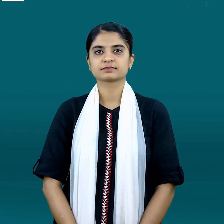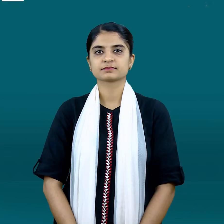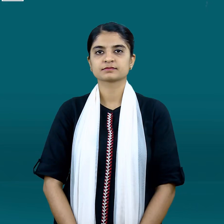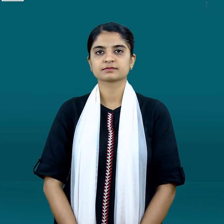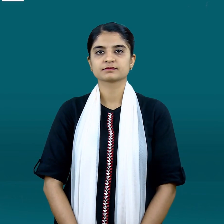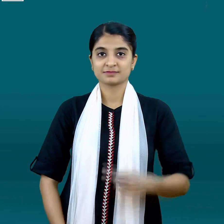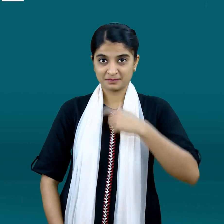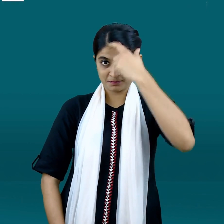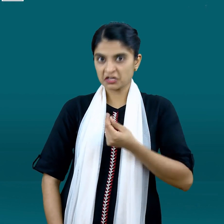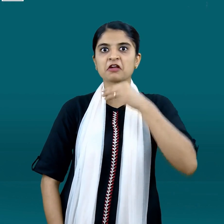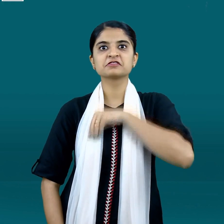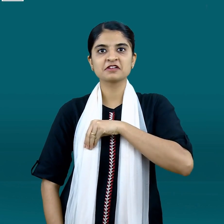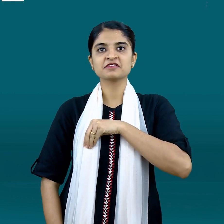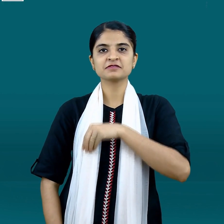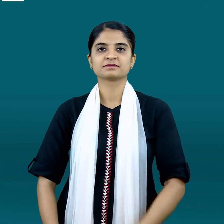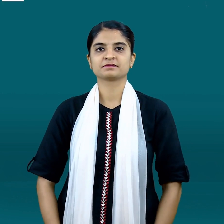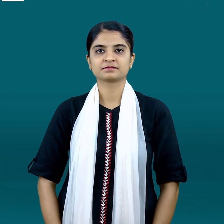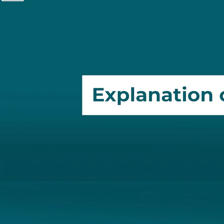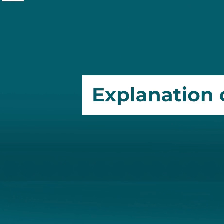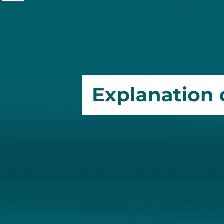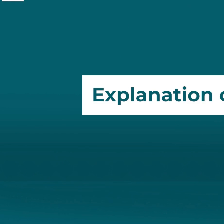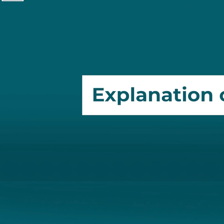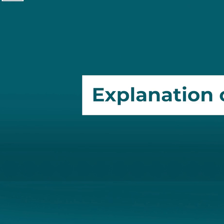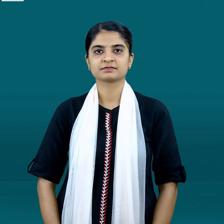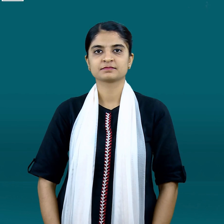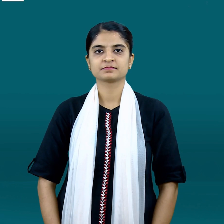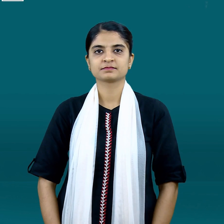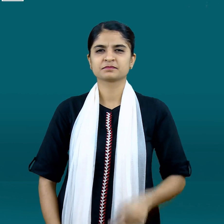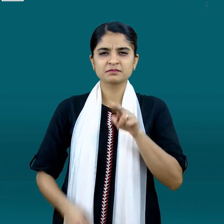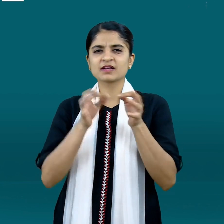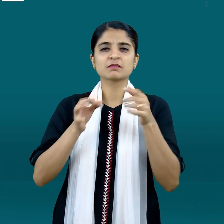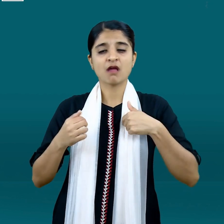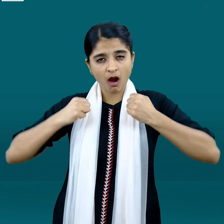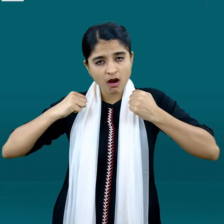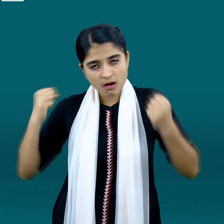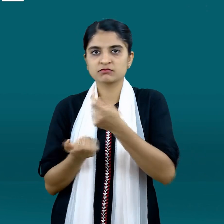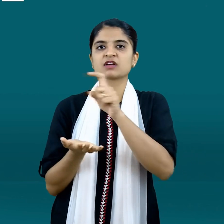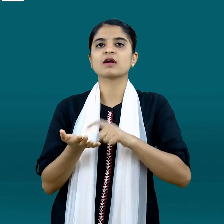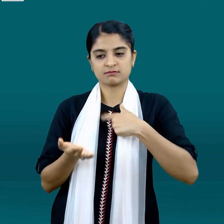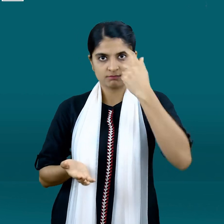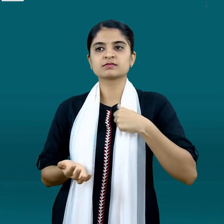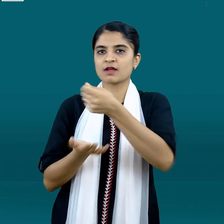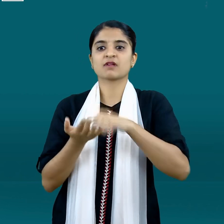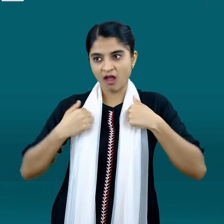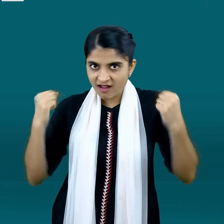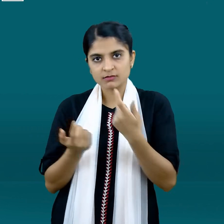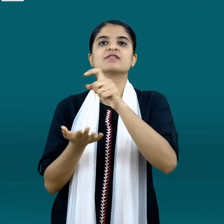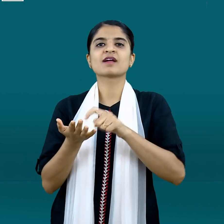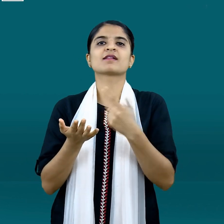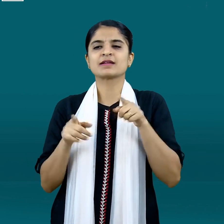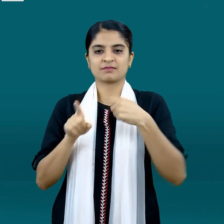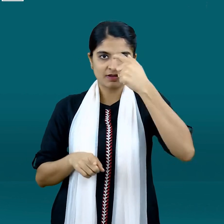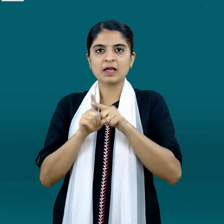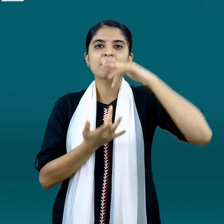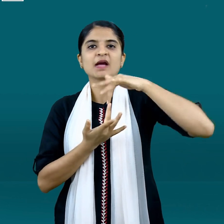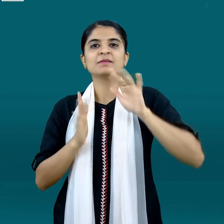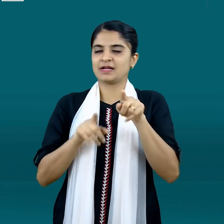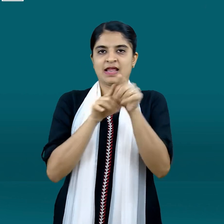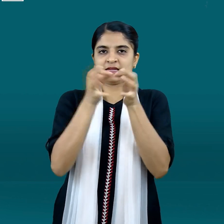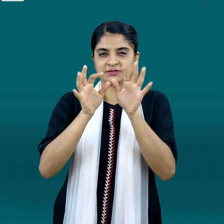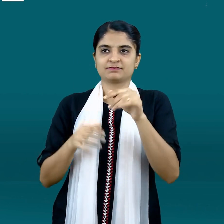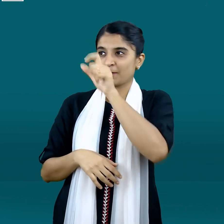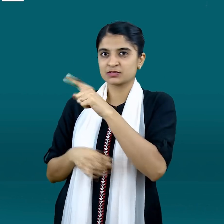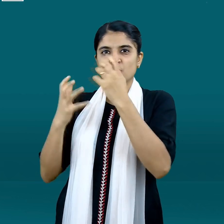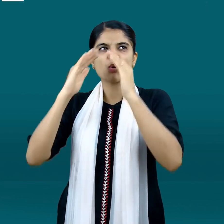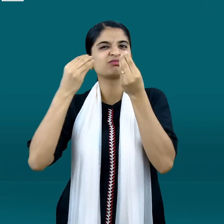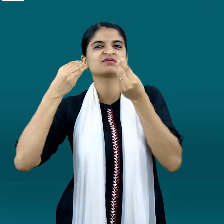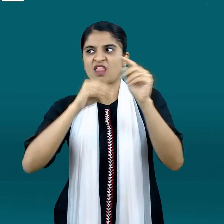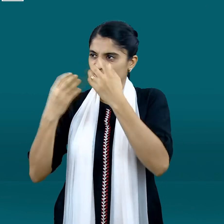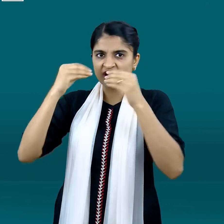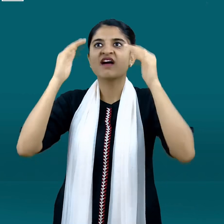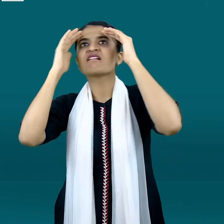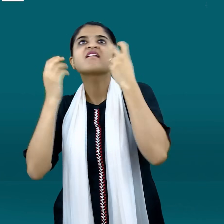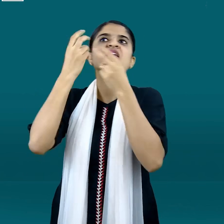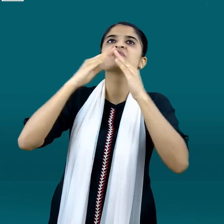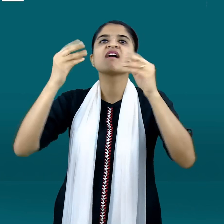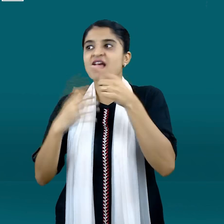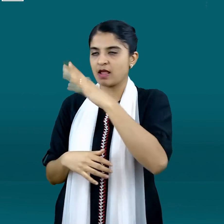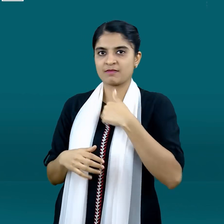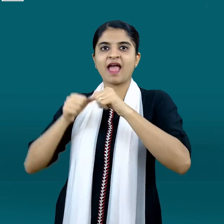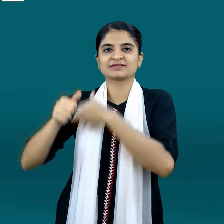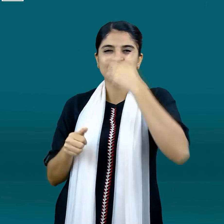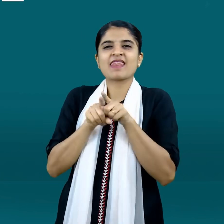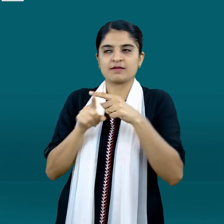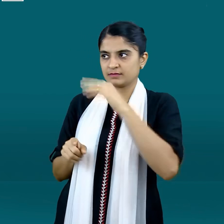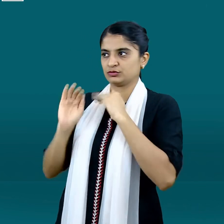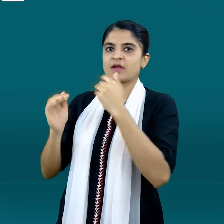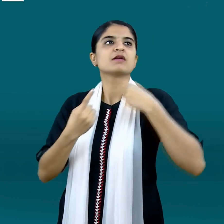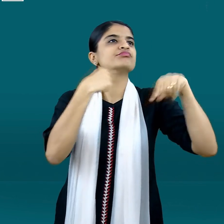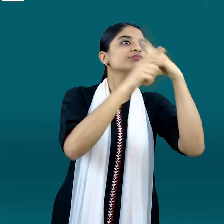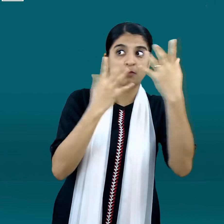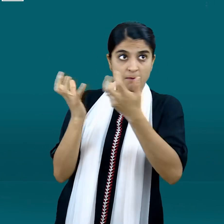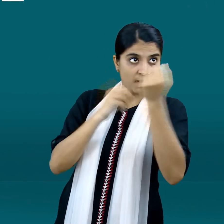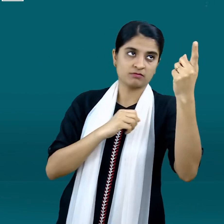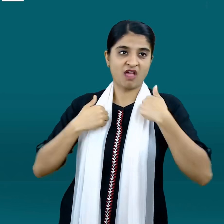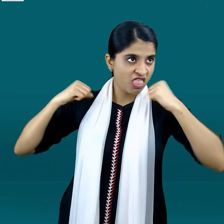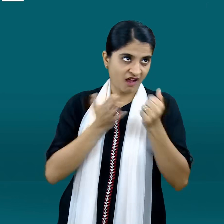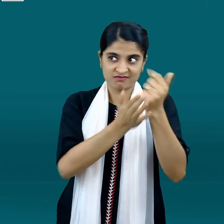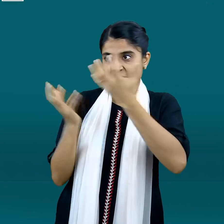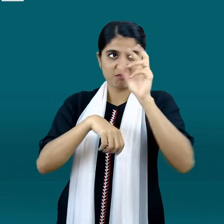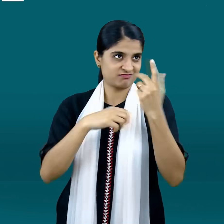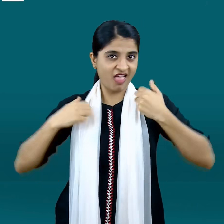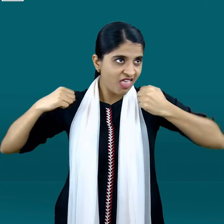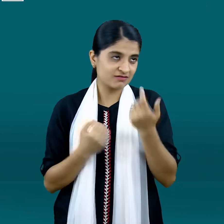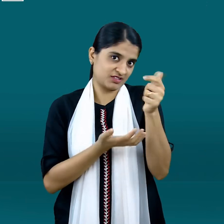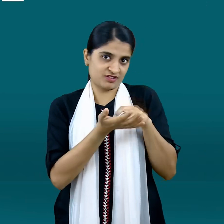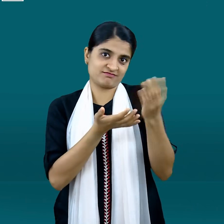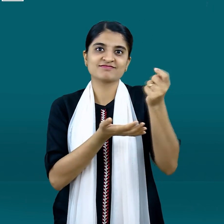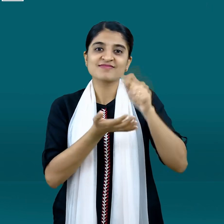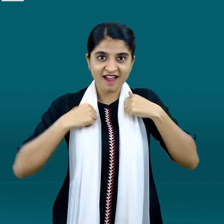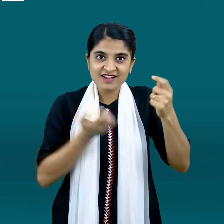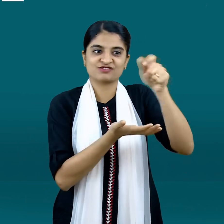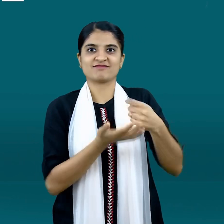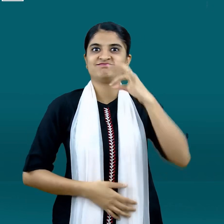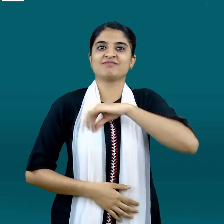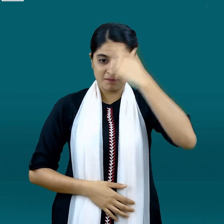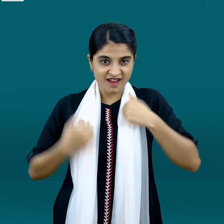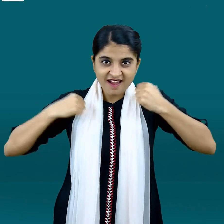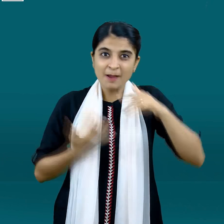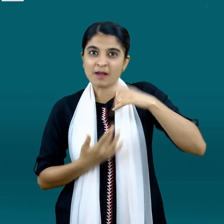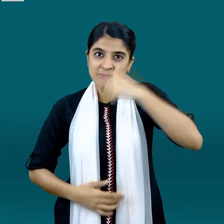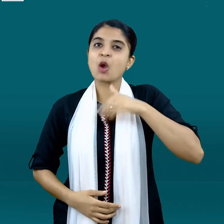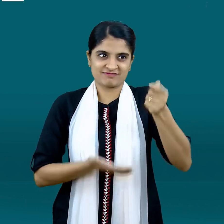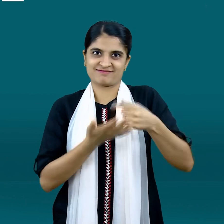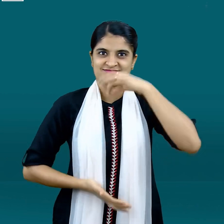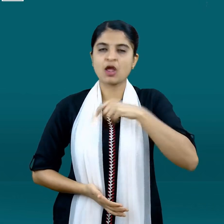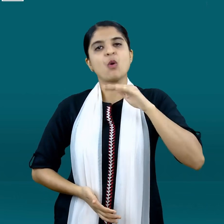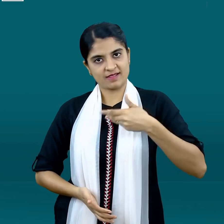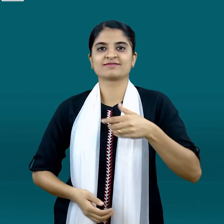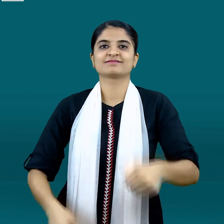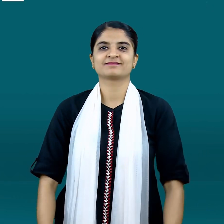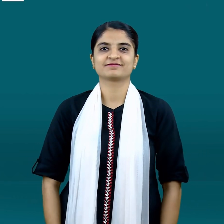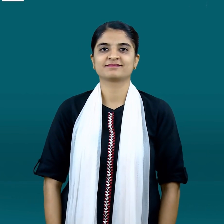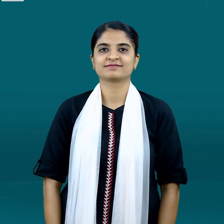Brokerage